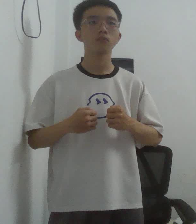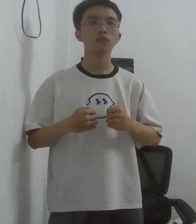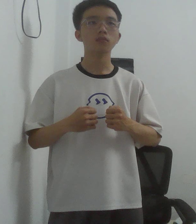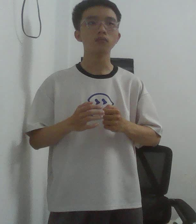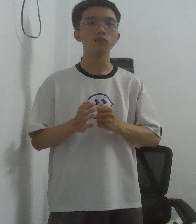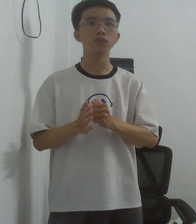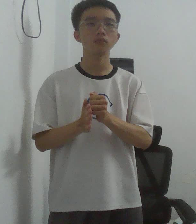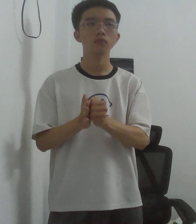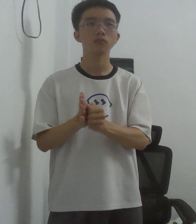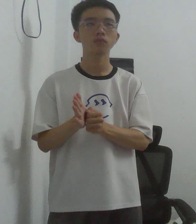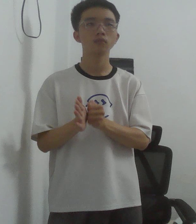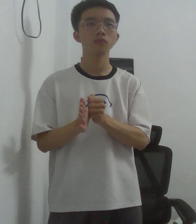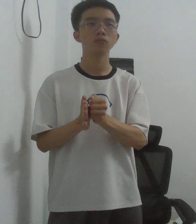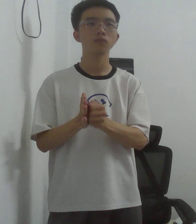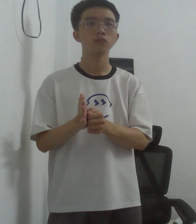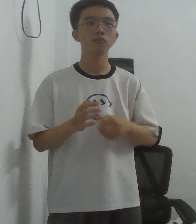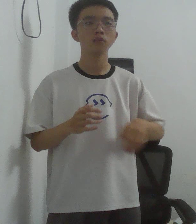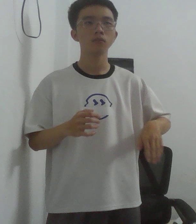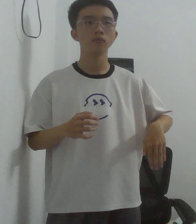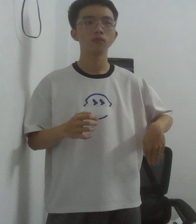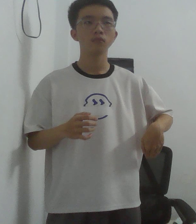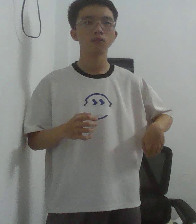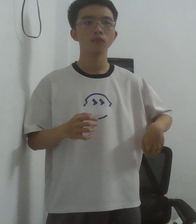thang sau